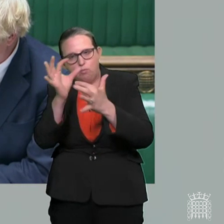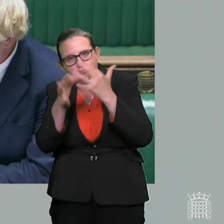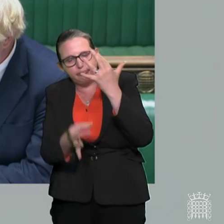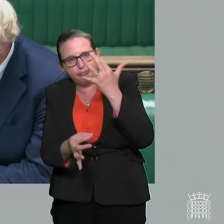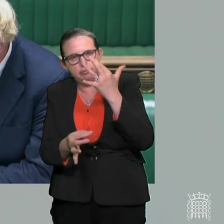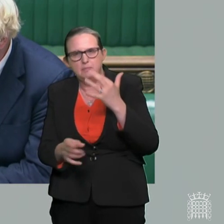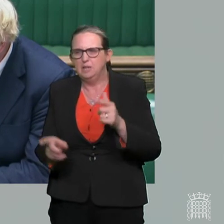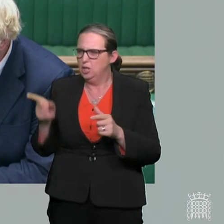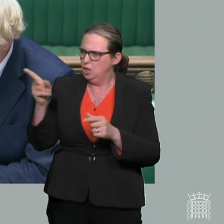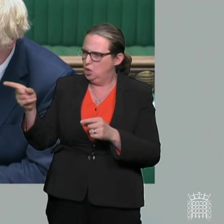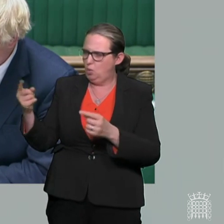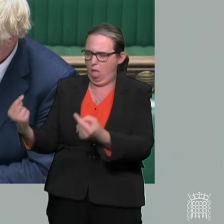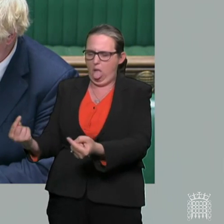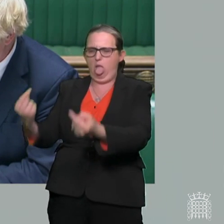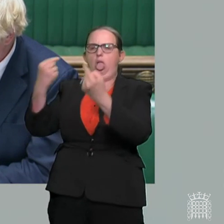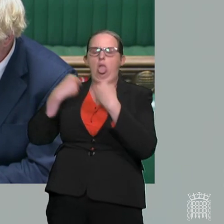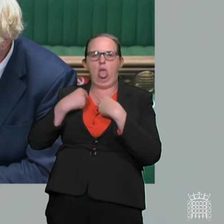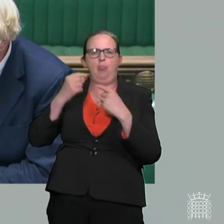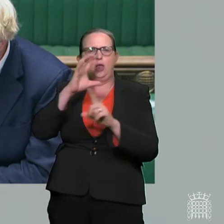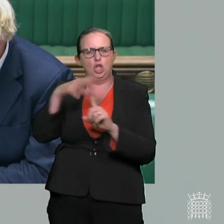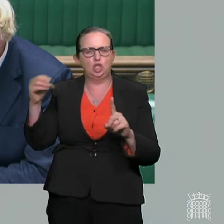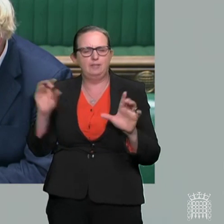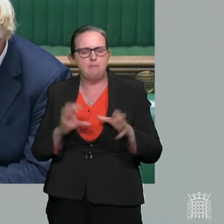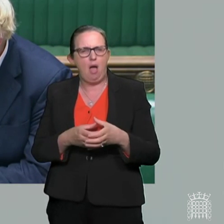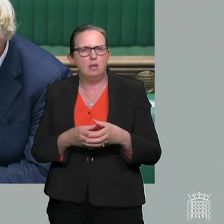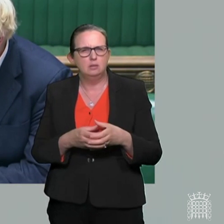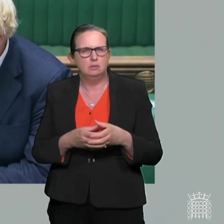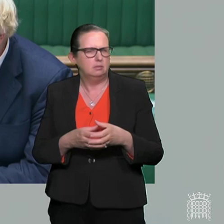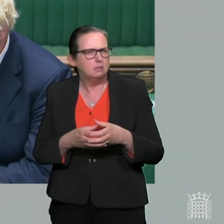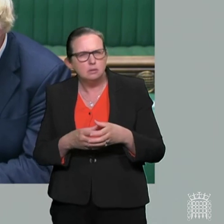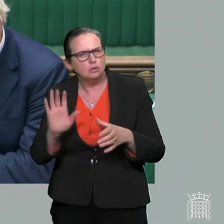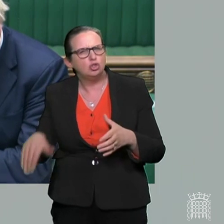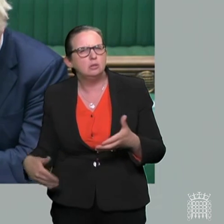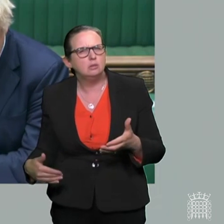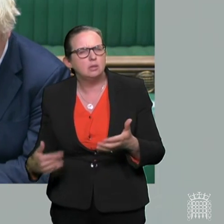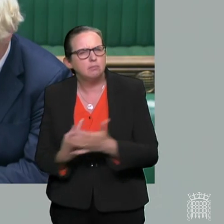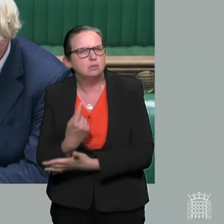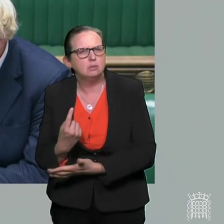When he attacks my party, I am afraid that he has the wrong target.